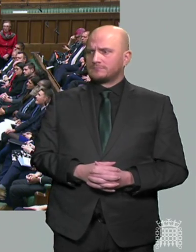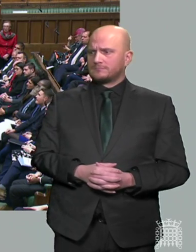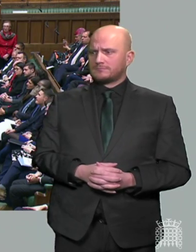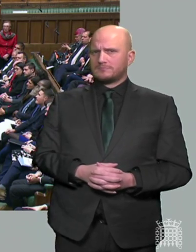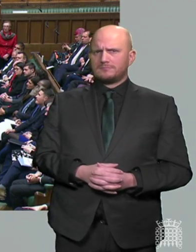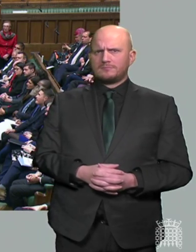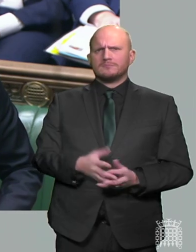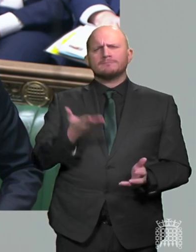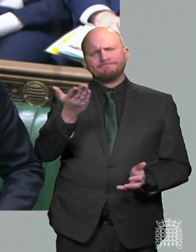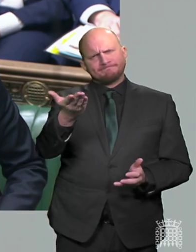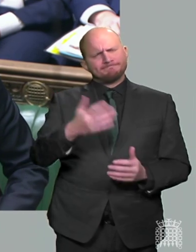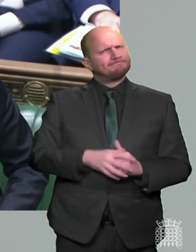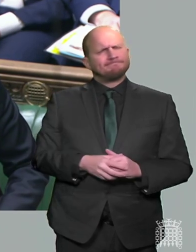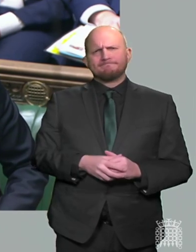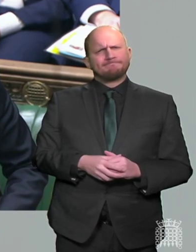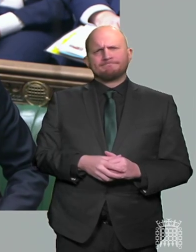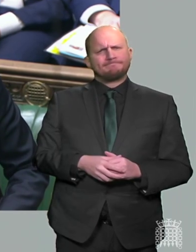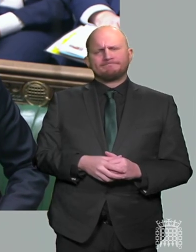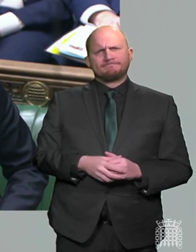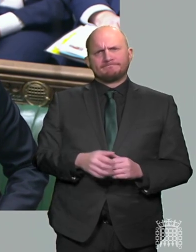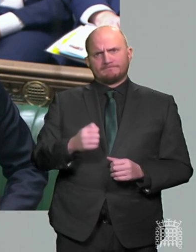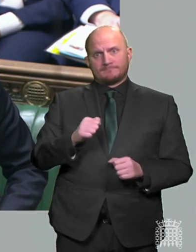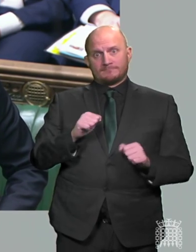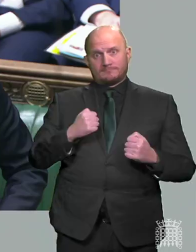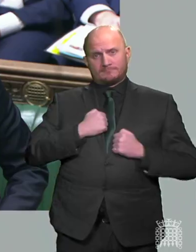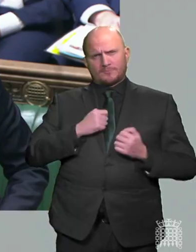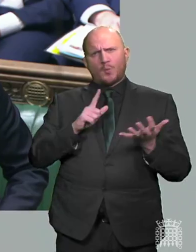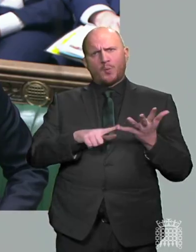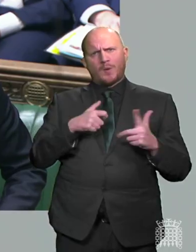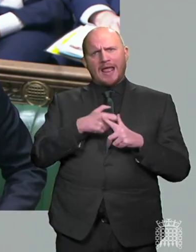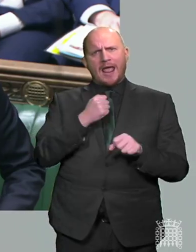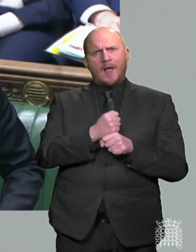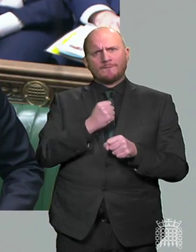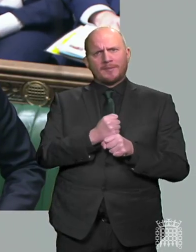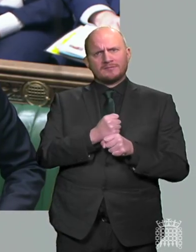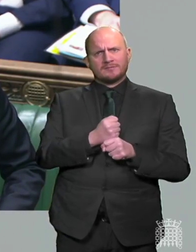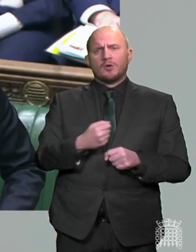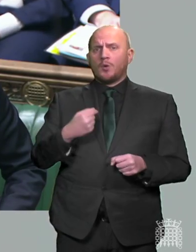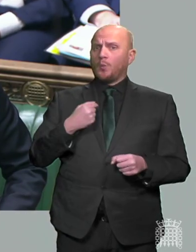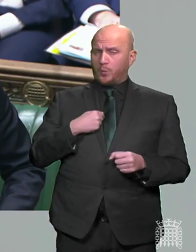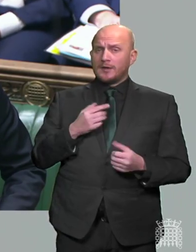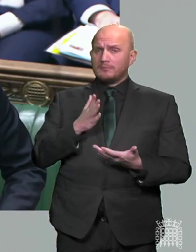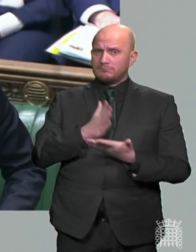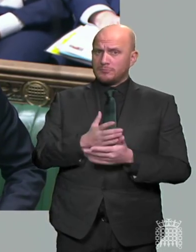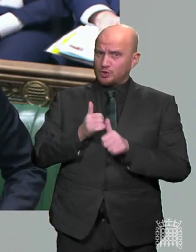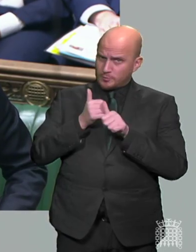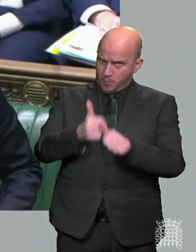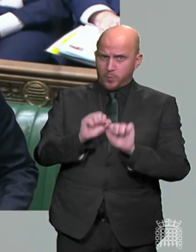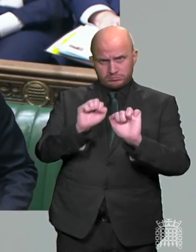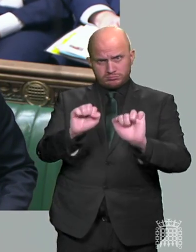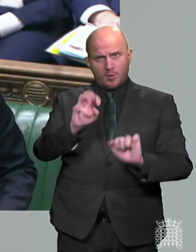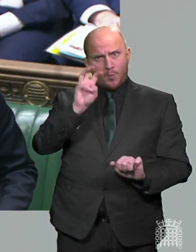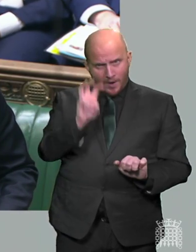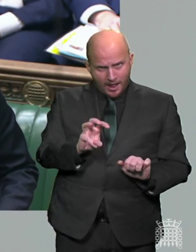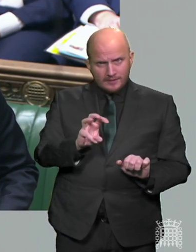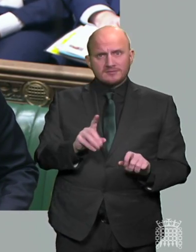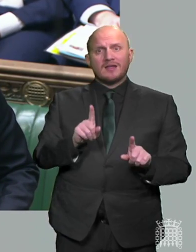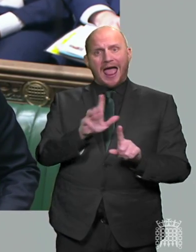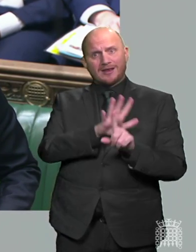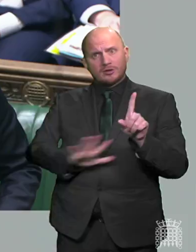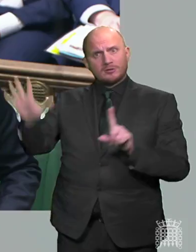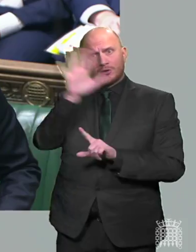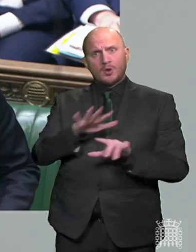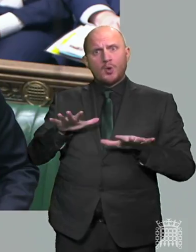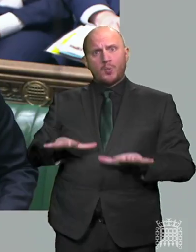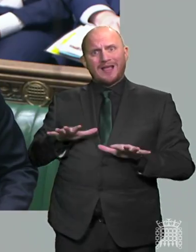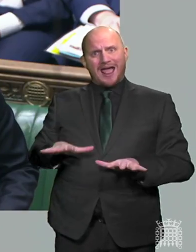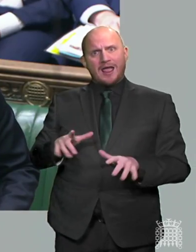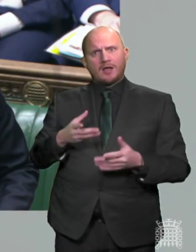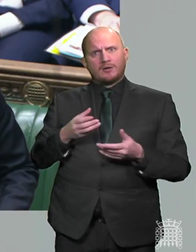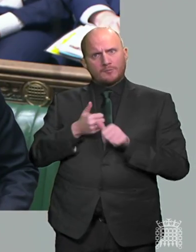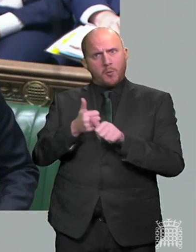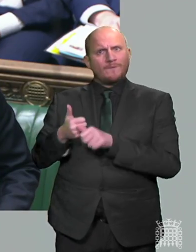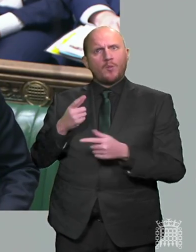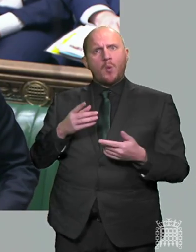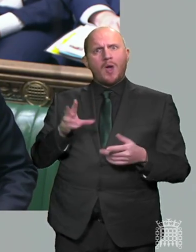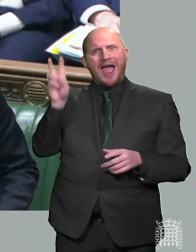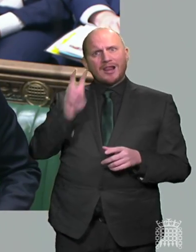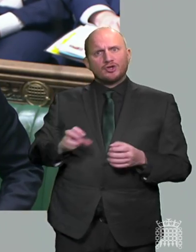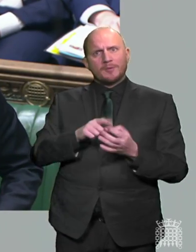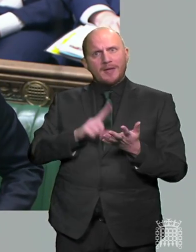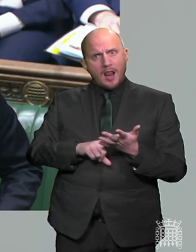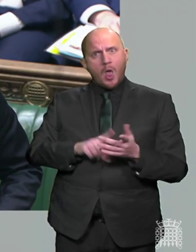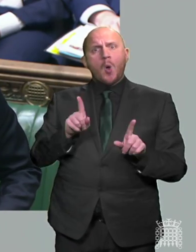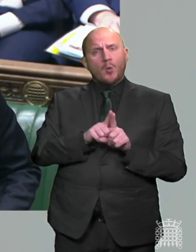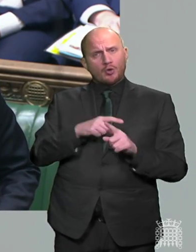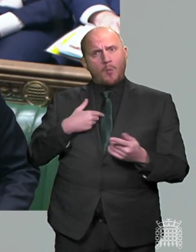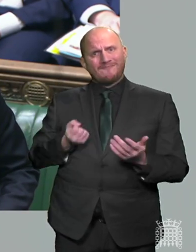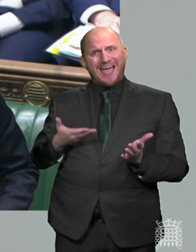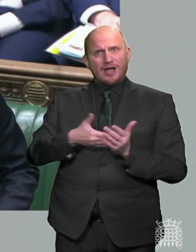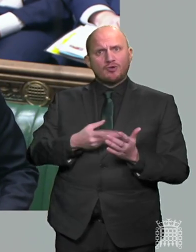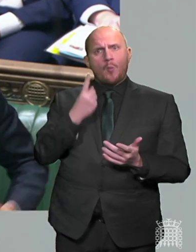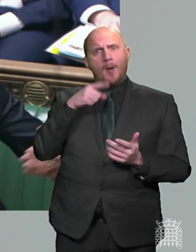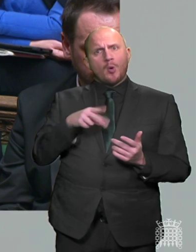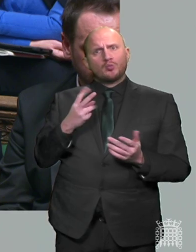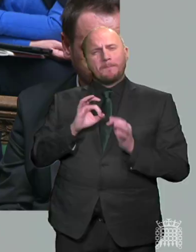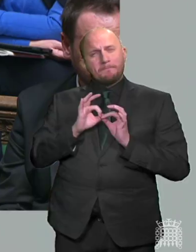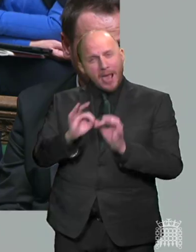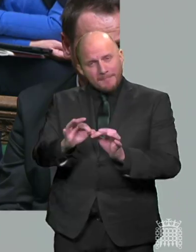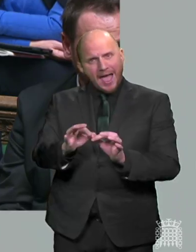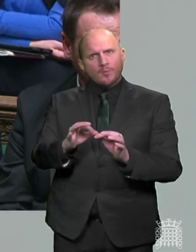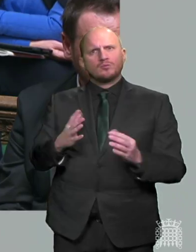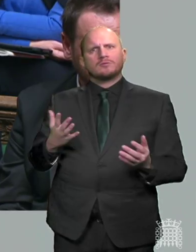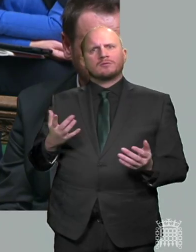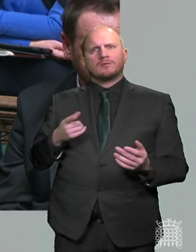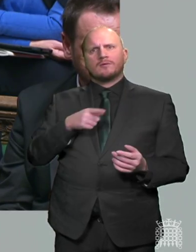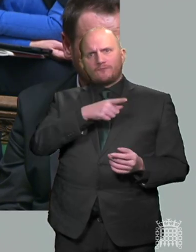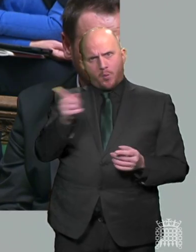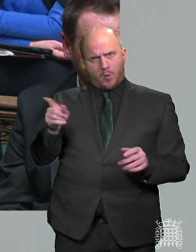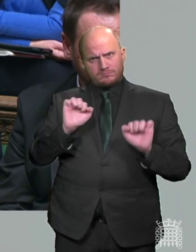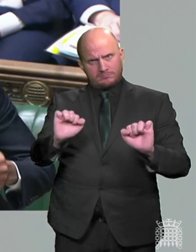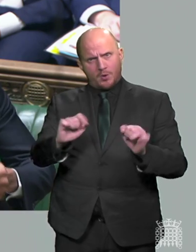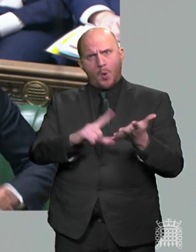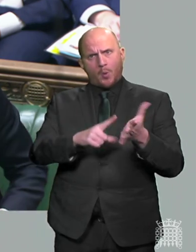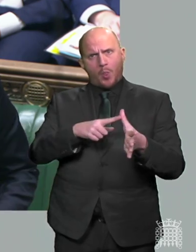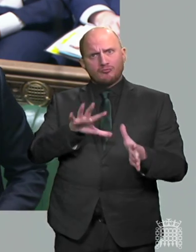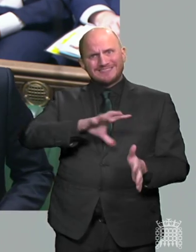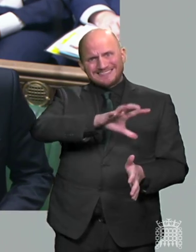The honourable Gentleman fails to acknowledge that because of the actions of the UK Government not only are we supporting people in Wales and across the United Kingdom with help with their energy bills, but we have provided £1.2 billion of extra funding for the Welsh Government to use to give to local authorities to support their constituents.